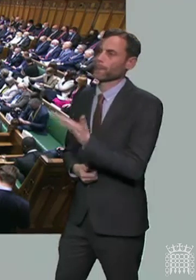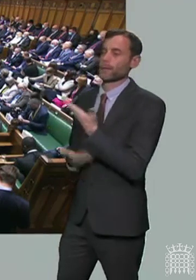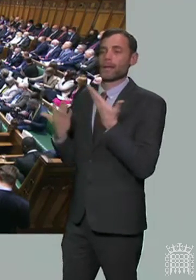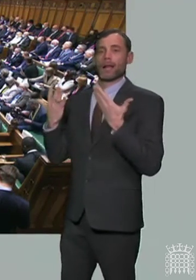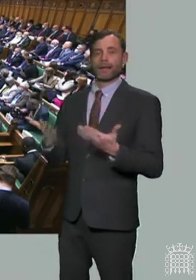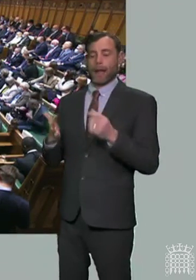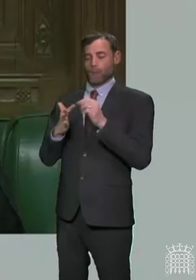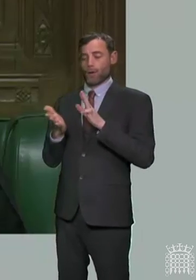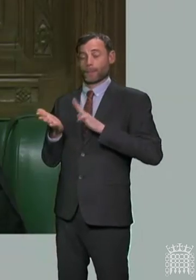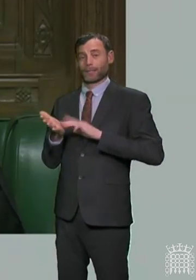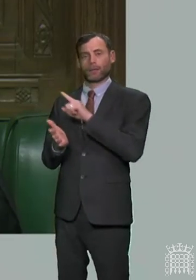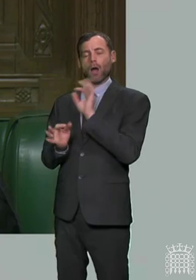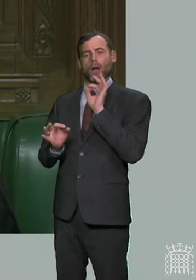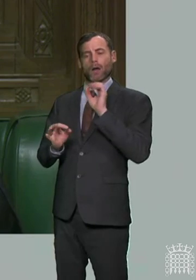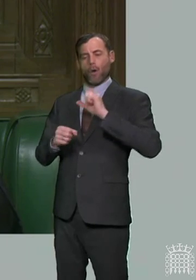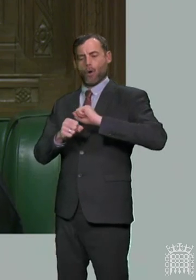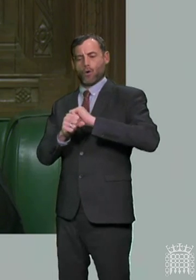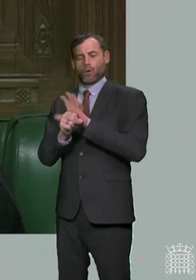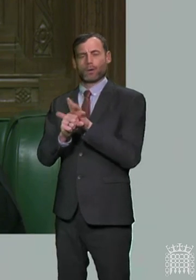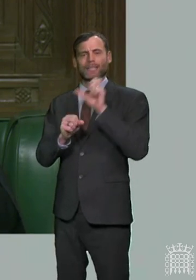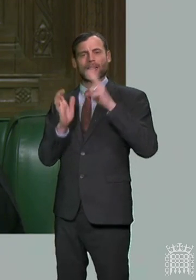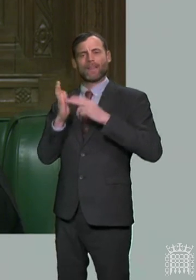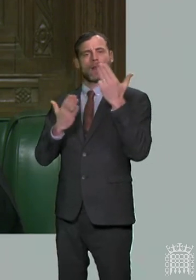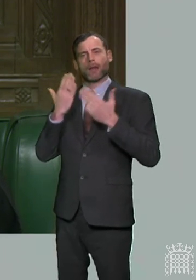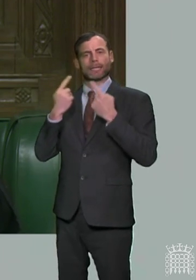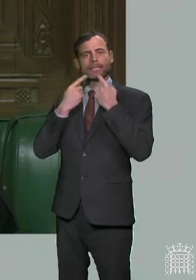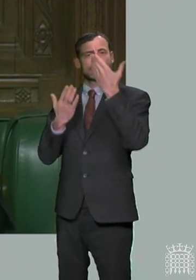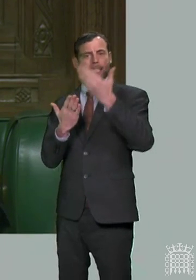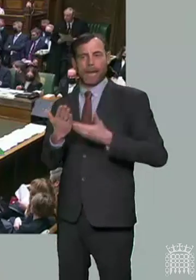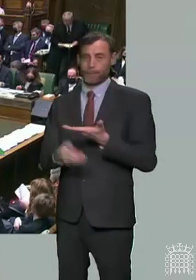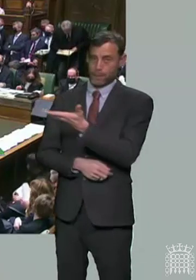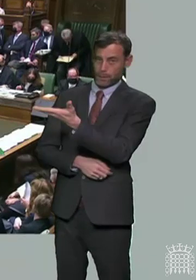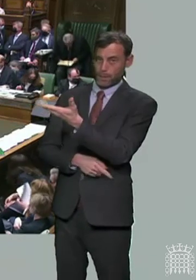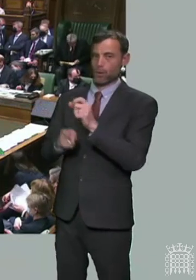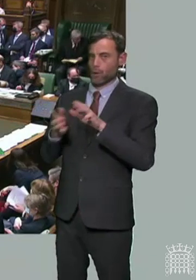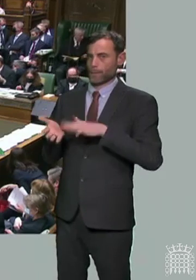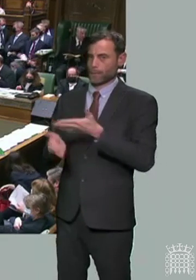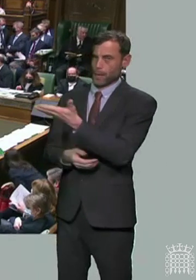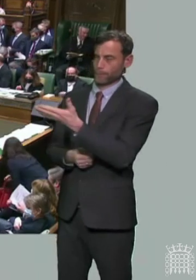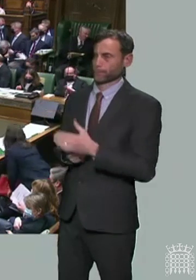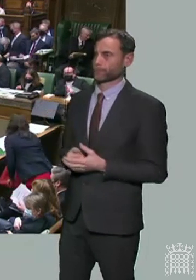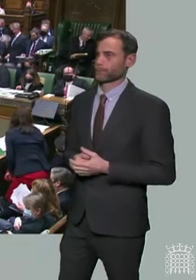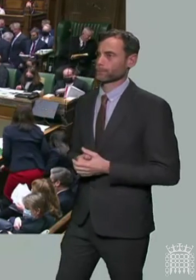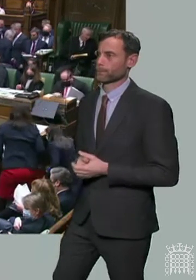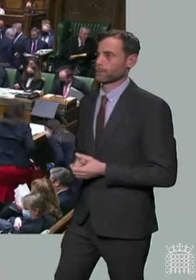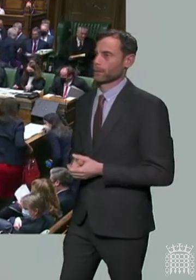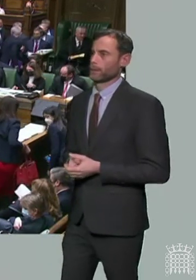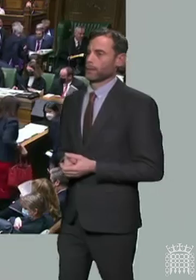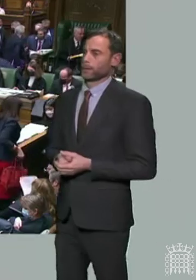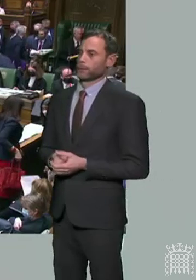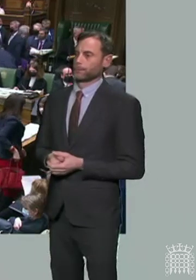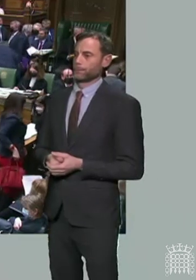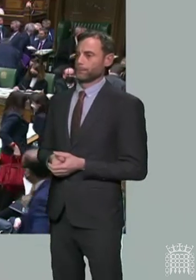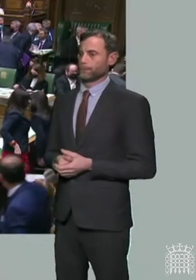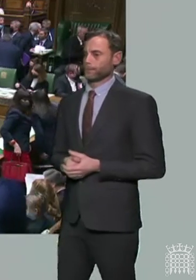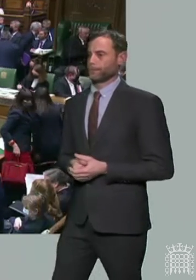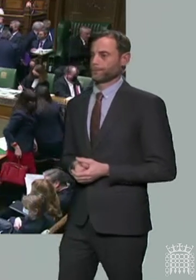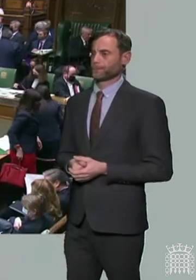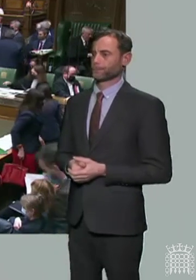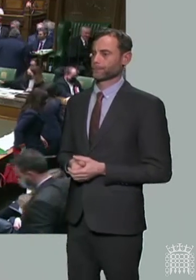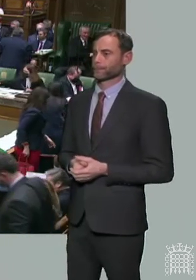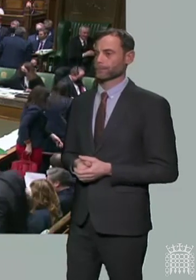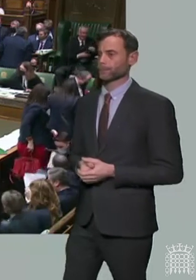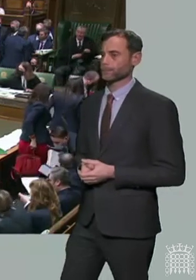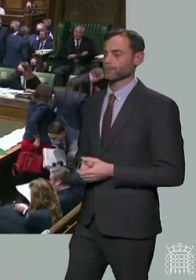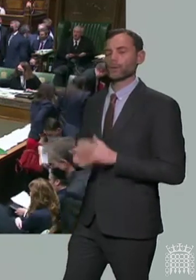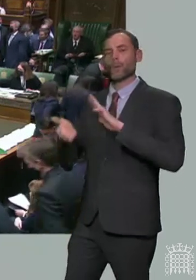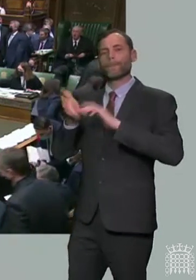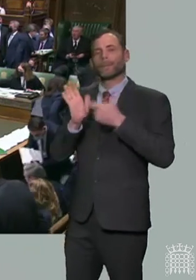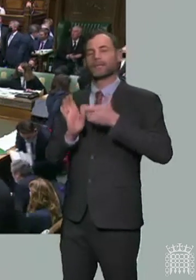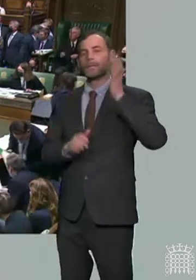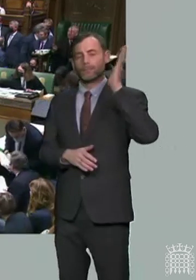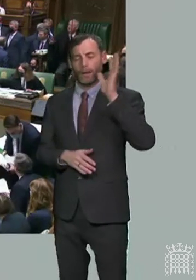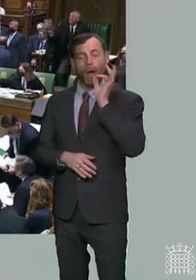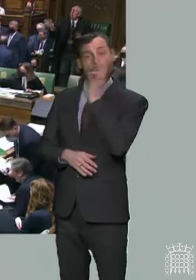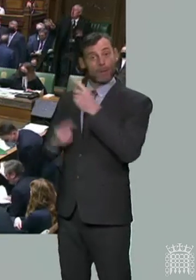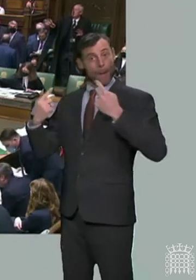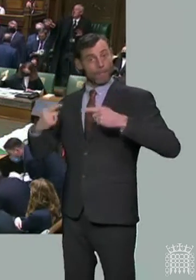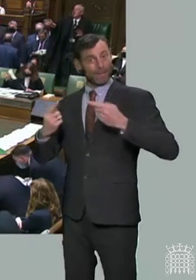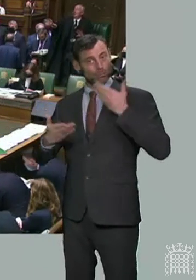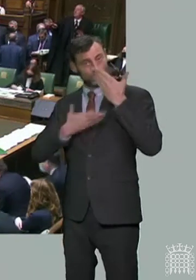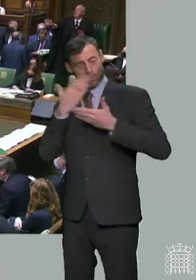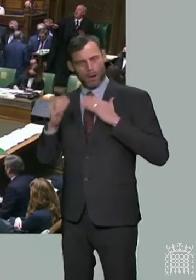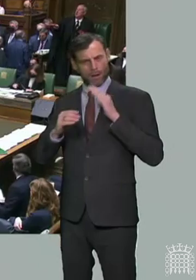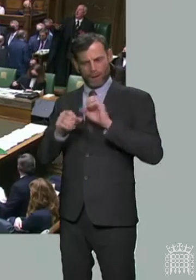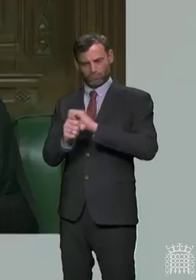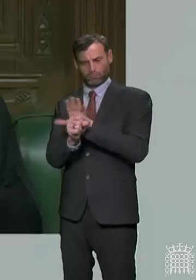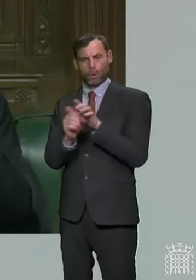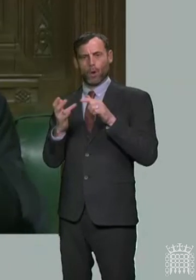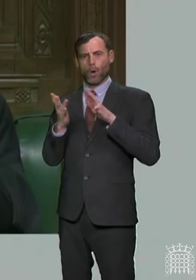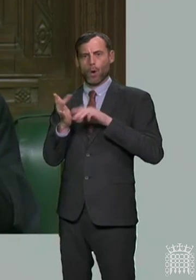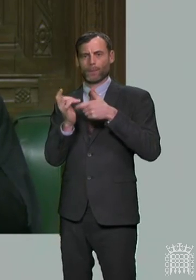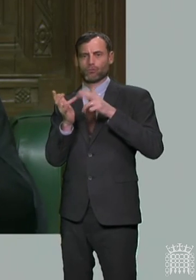I can assure my hon. Friend that we are well aware of the risks associated with the smart motorway scheme.